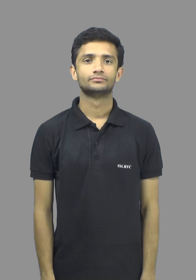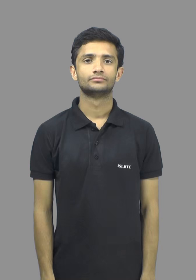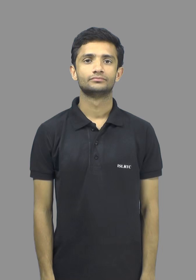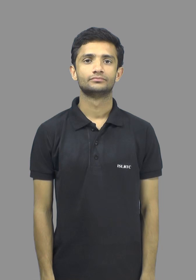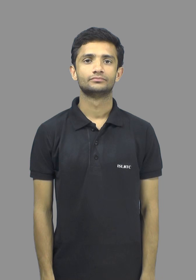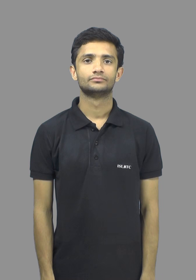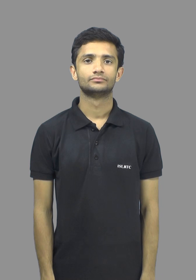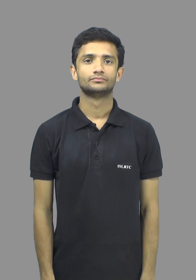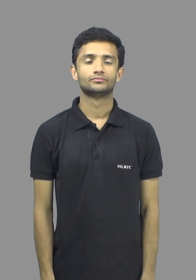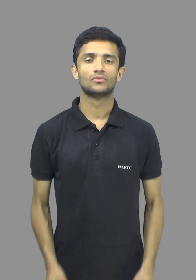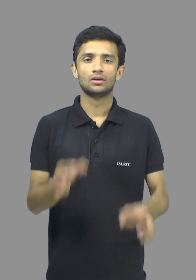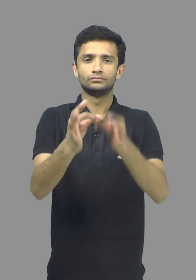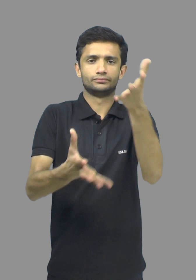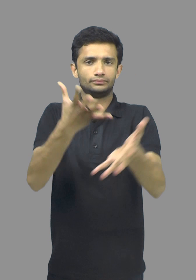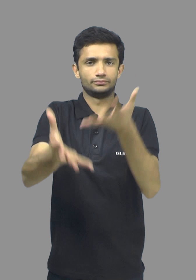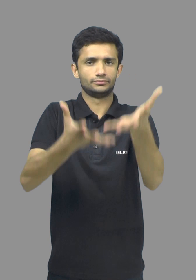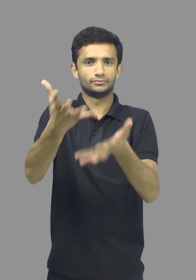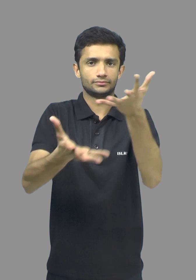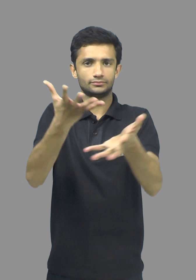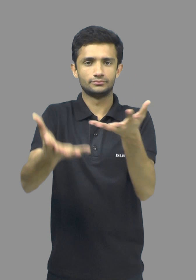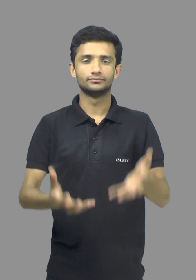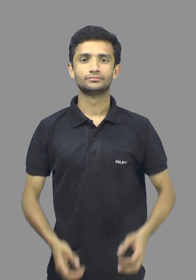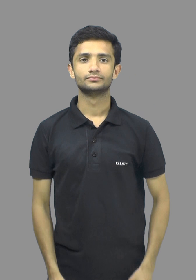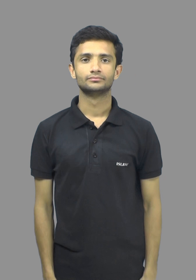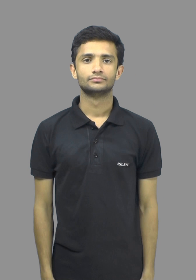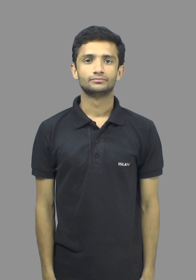Burn